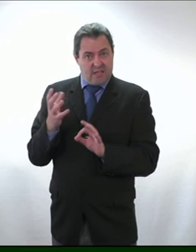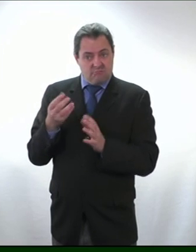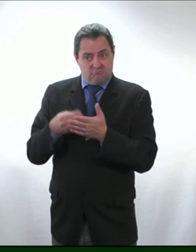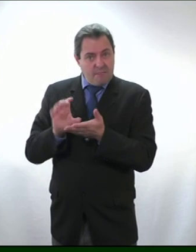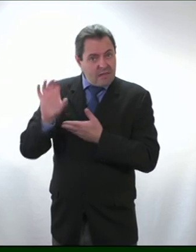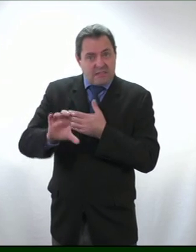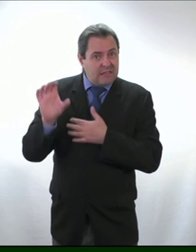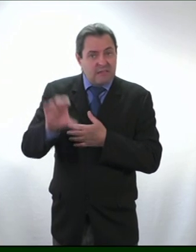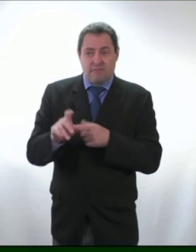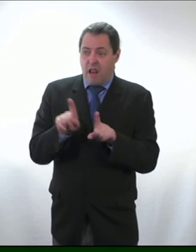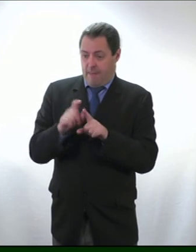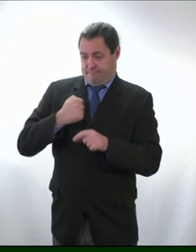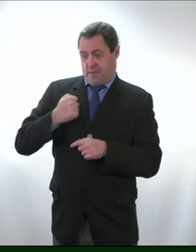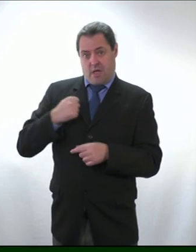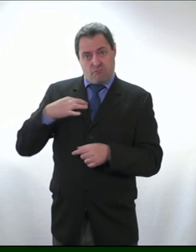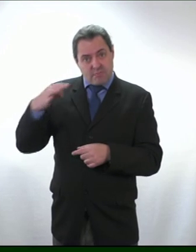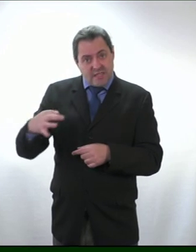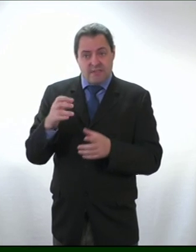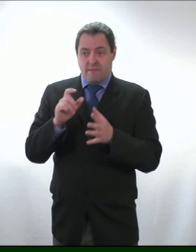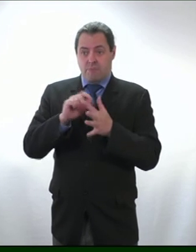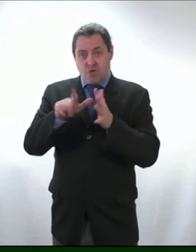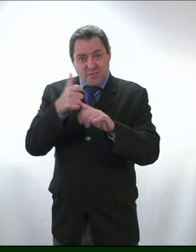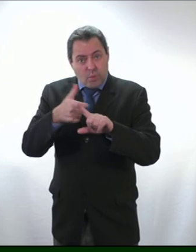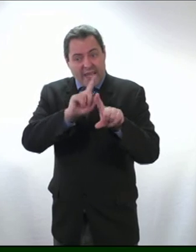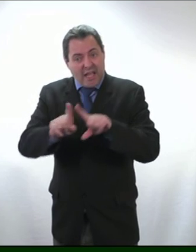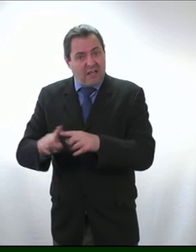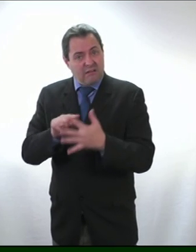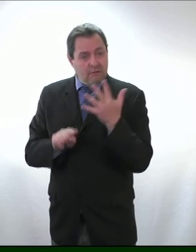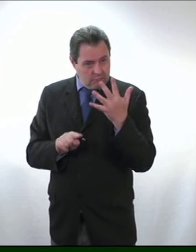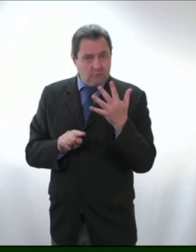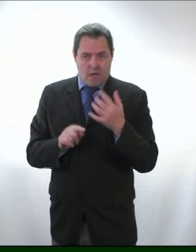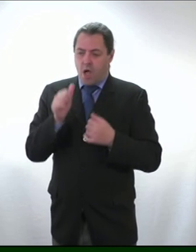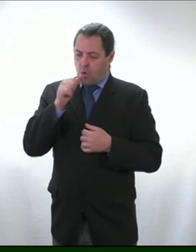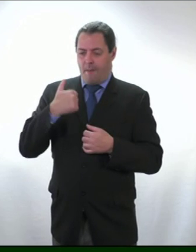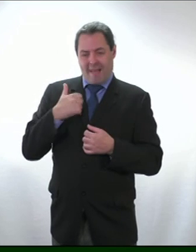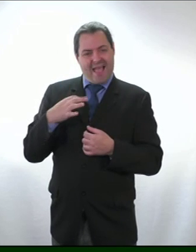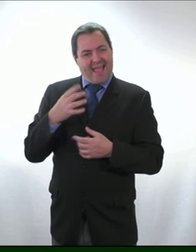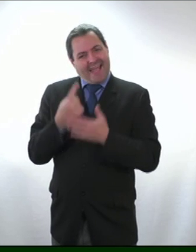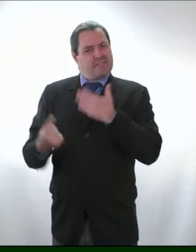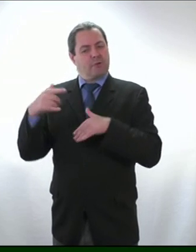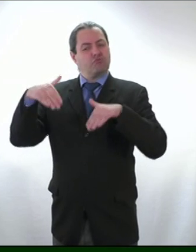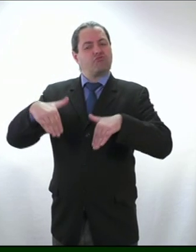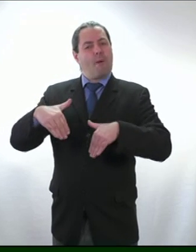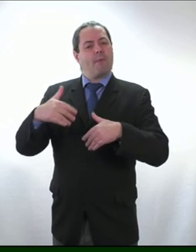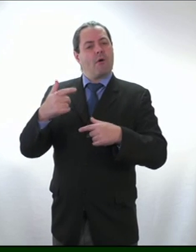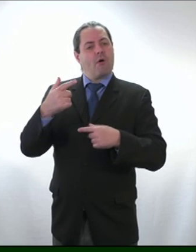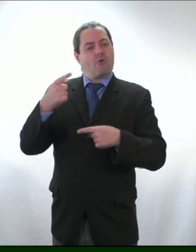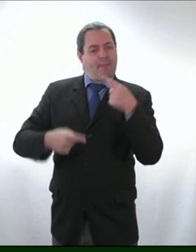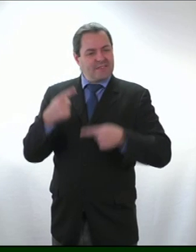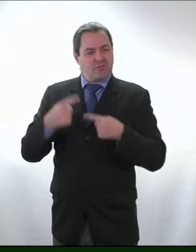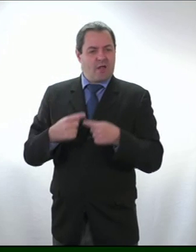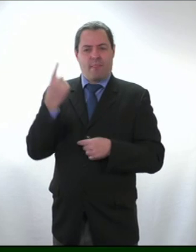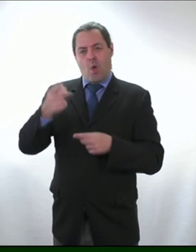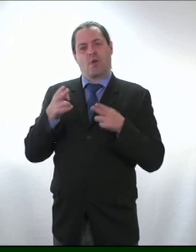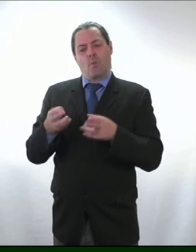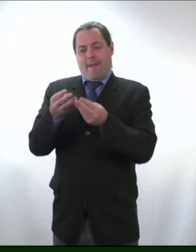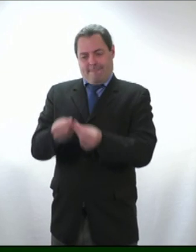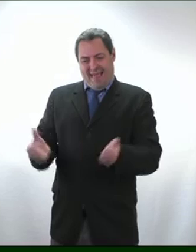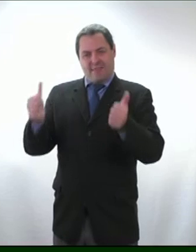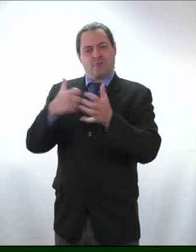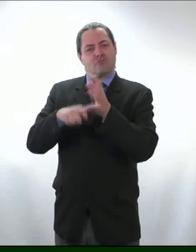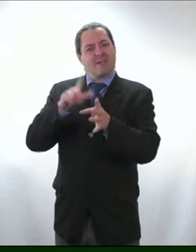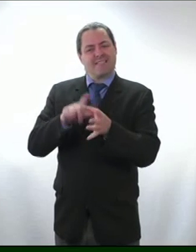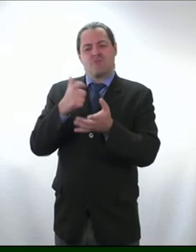Will he join me, as part of my campaign to support local shops, in congratulating the winner of my independent shop competition—The Only Way is Melts, by Tracy in Radcliffe?